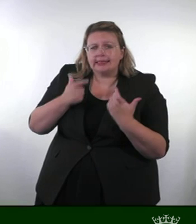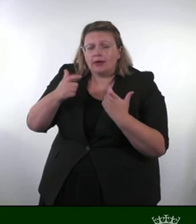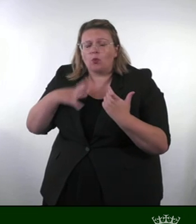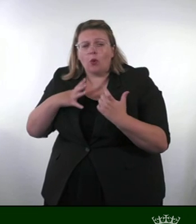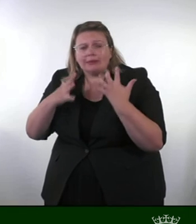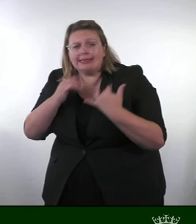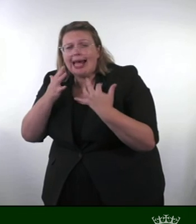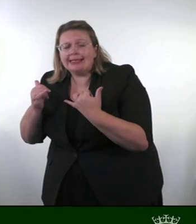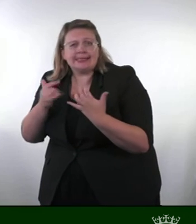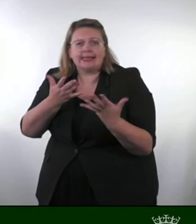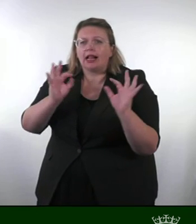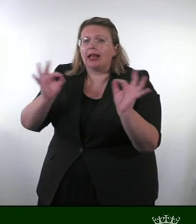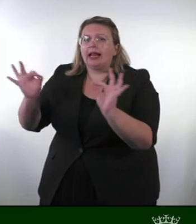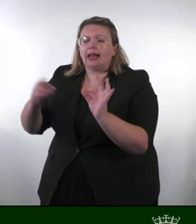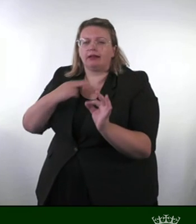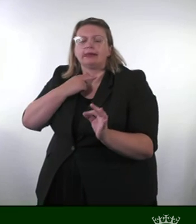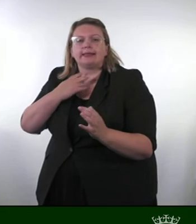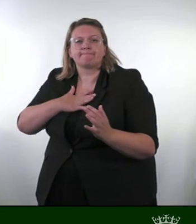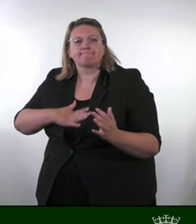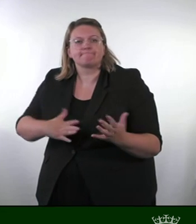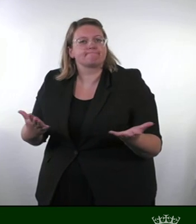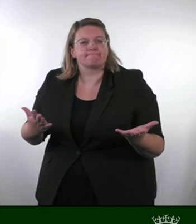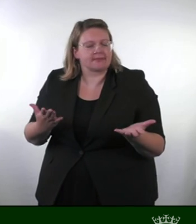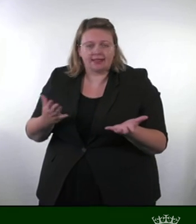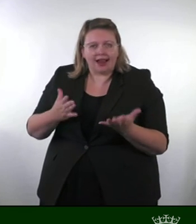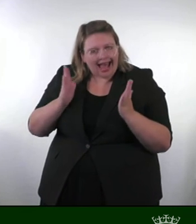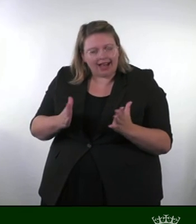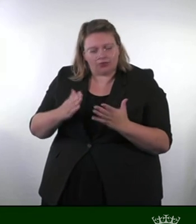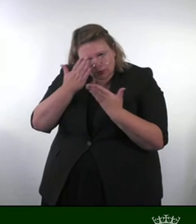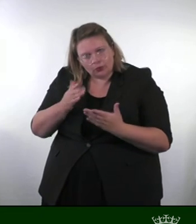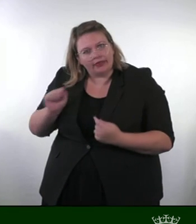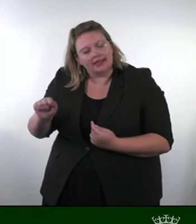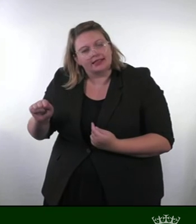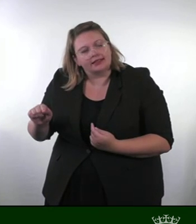It cannot be brushed off. Earlier this year, the Health Secretary said: